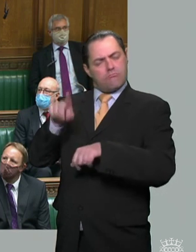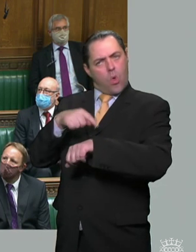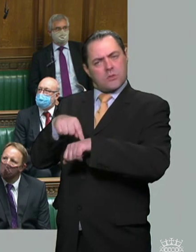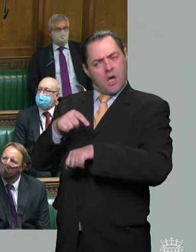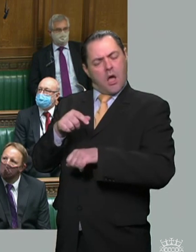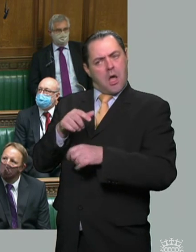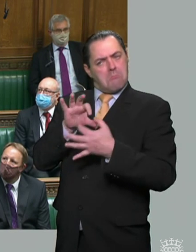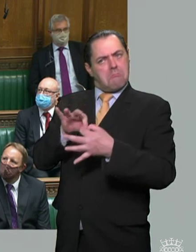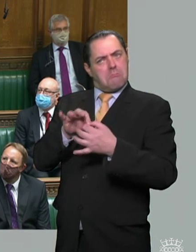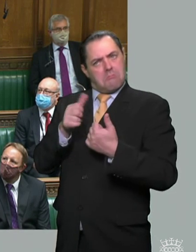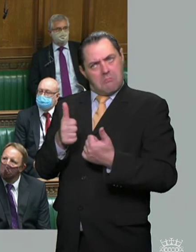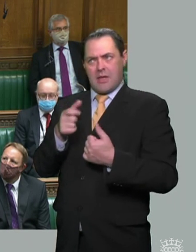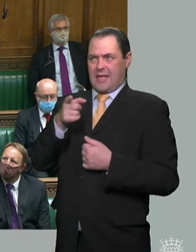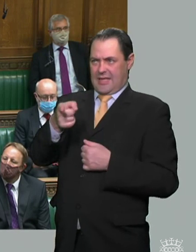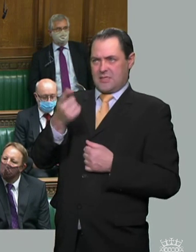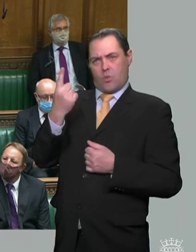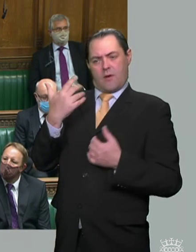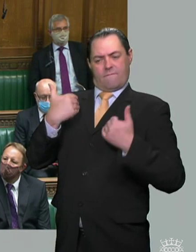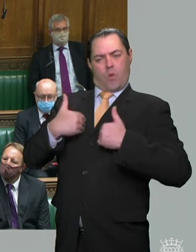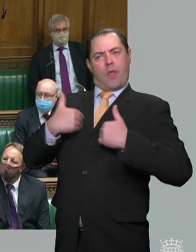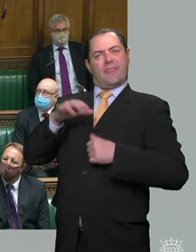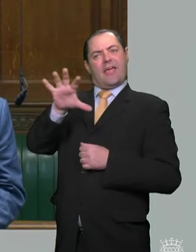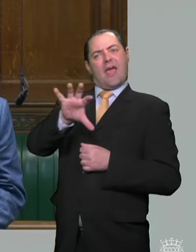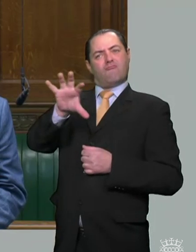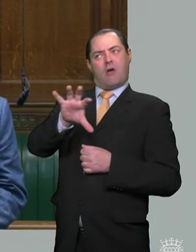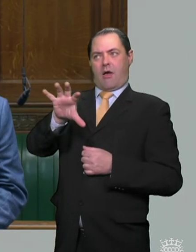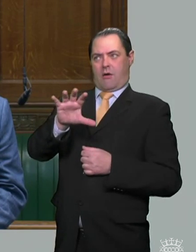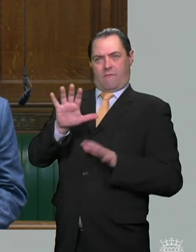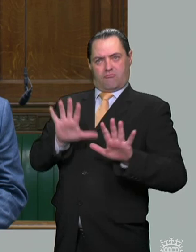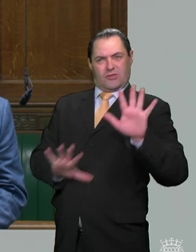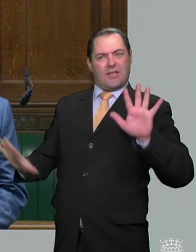He represents one of the wealthiest constituencies in the country.